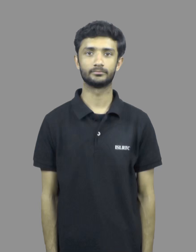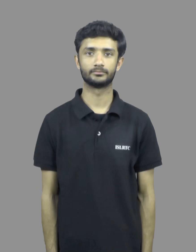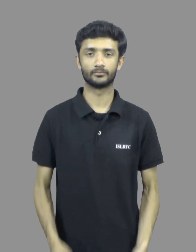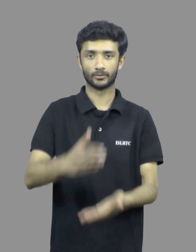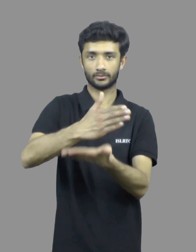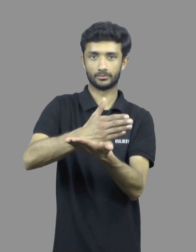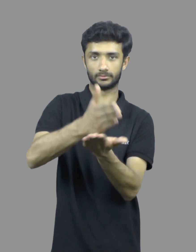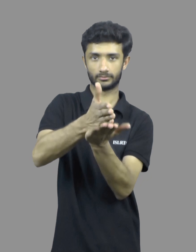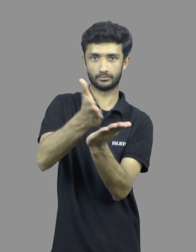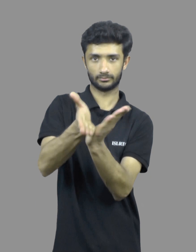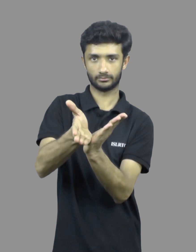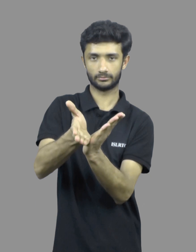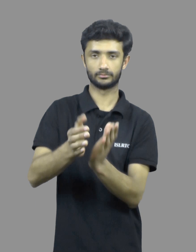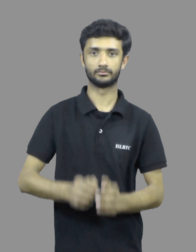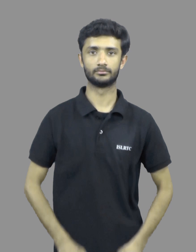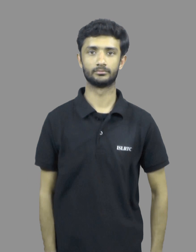Part